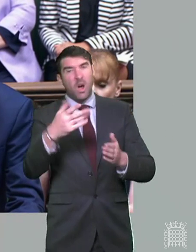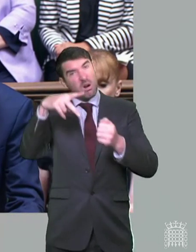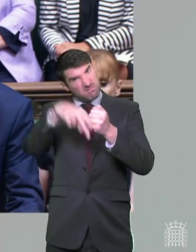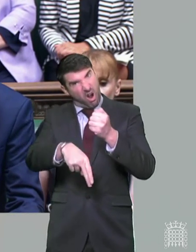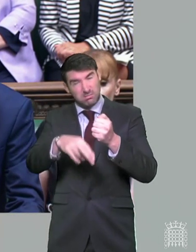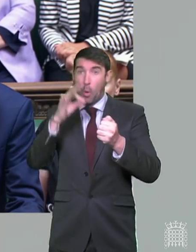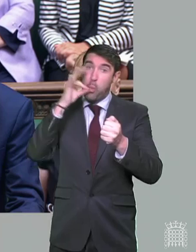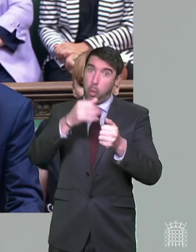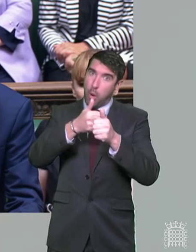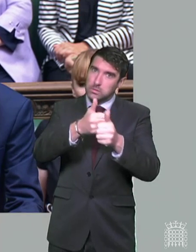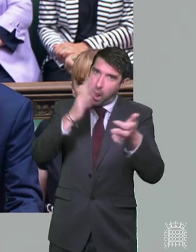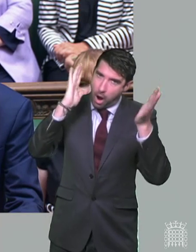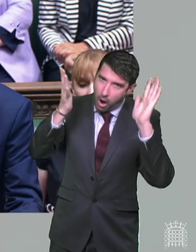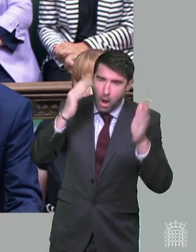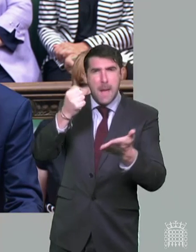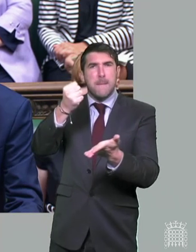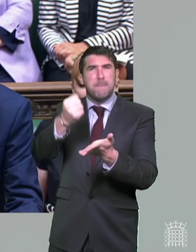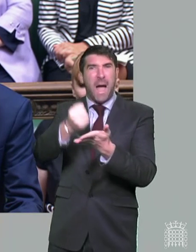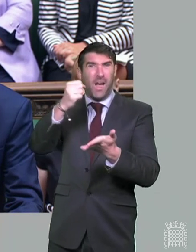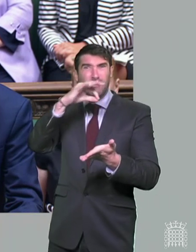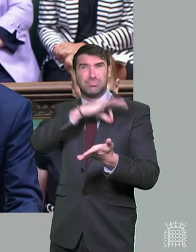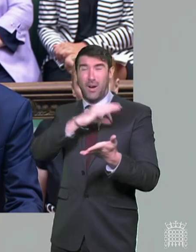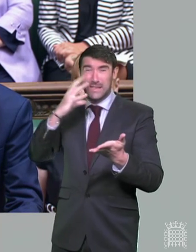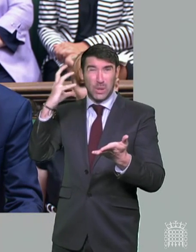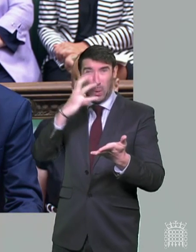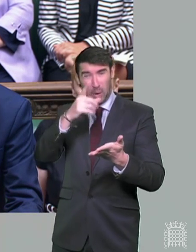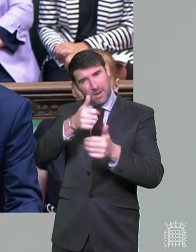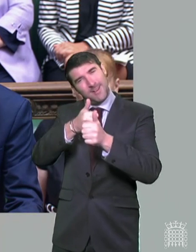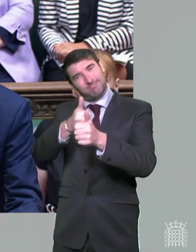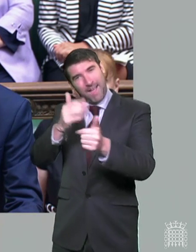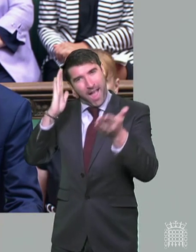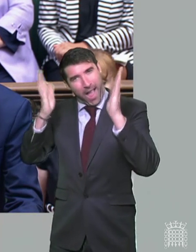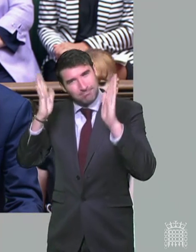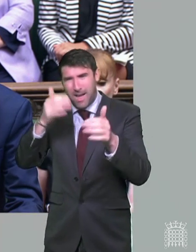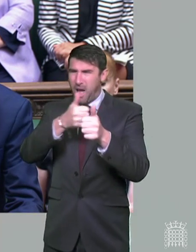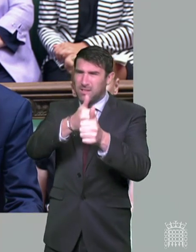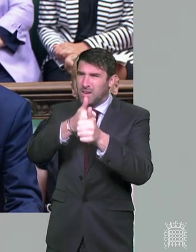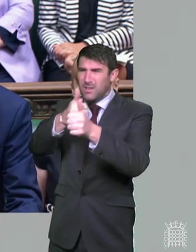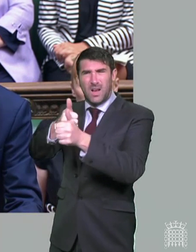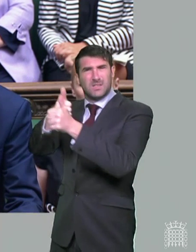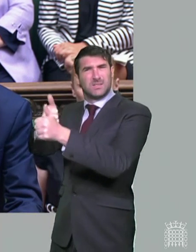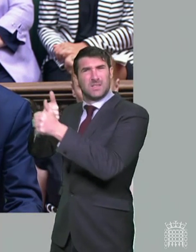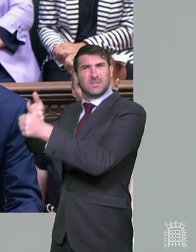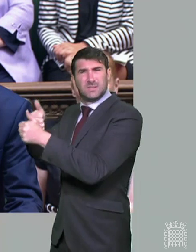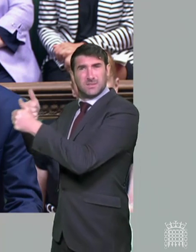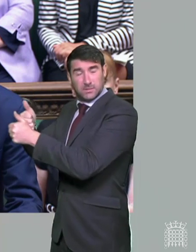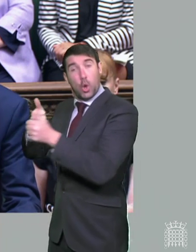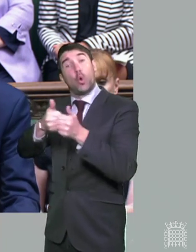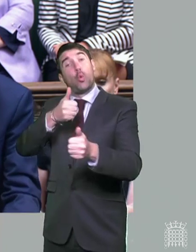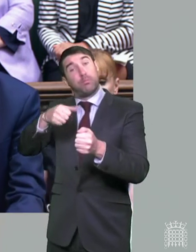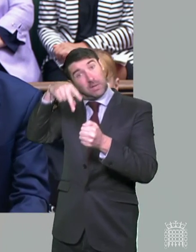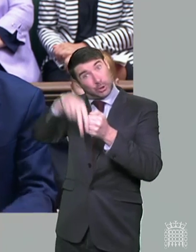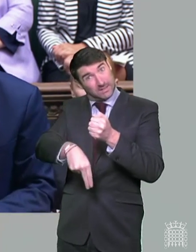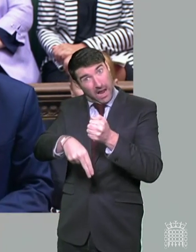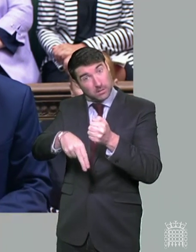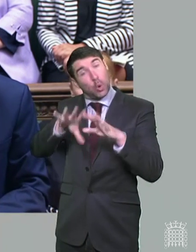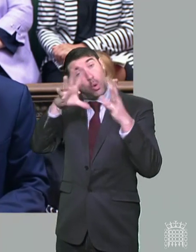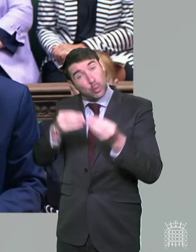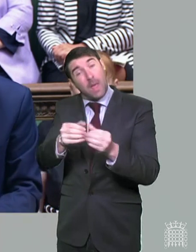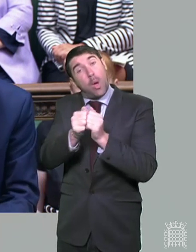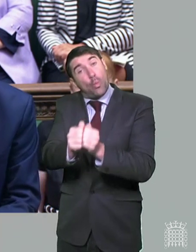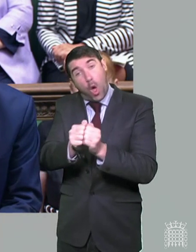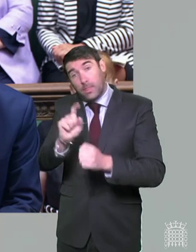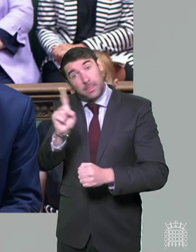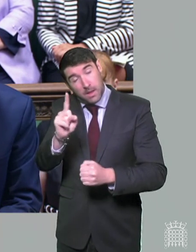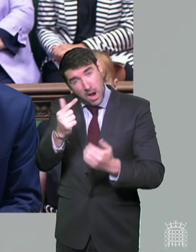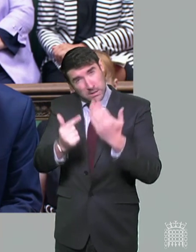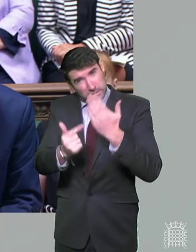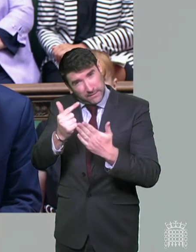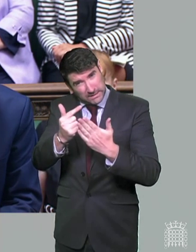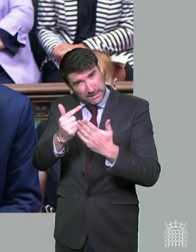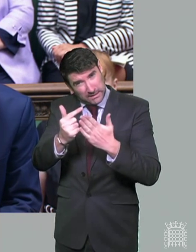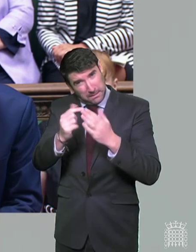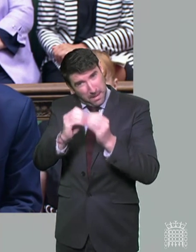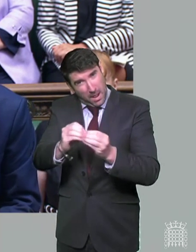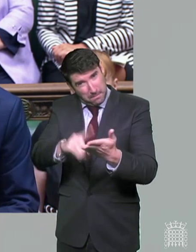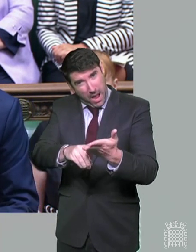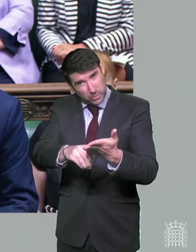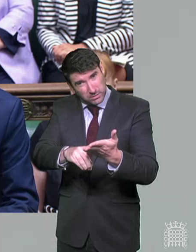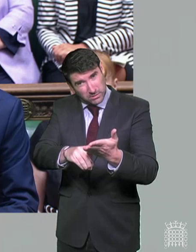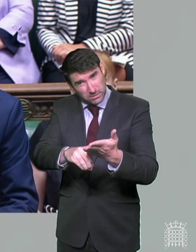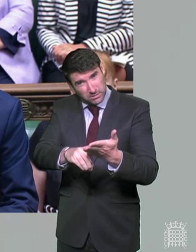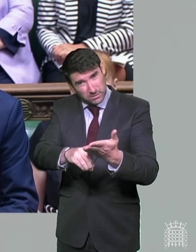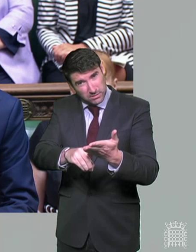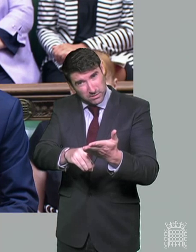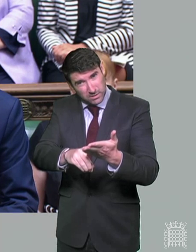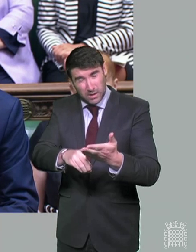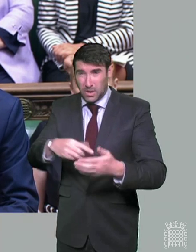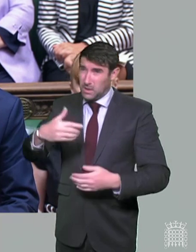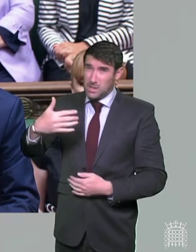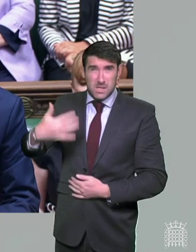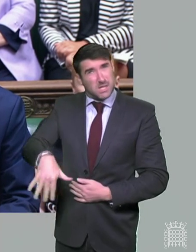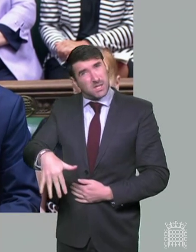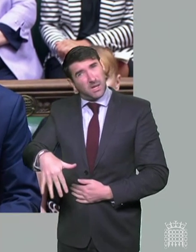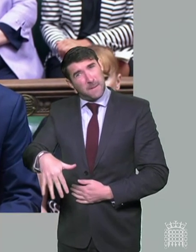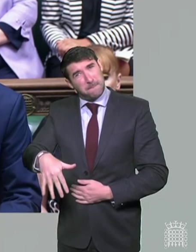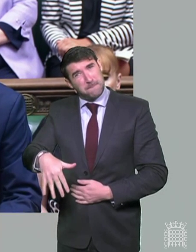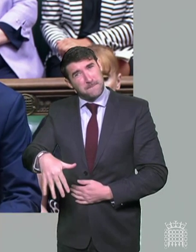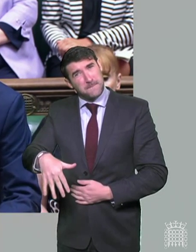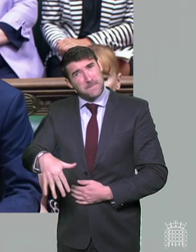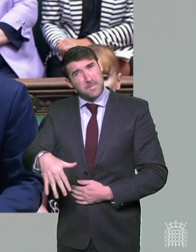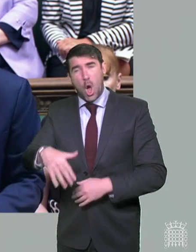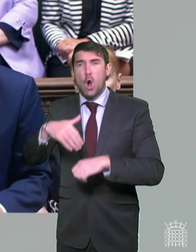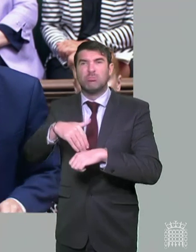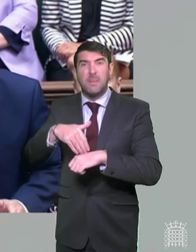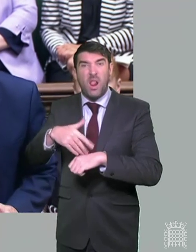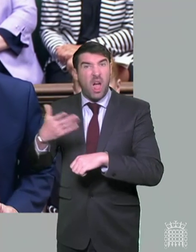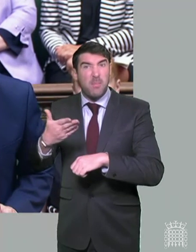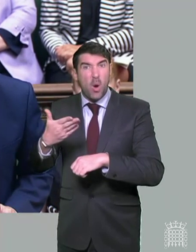Add it all together, and companies who are already doing well are getting a £17 billion tax cut while working people pay for the cost of living crisis, stroke victims wait an hour for an ambulance and criminals walk the streets with impunity.